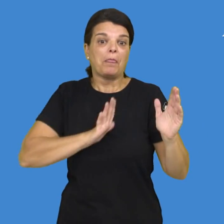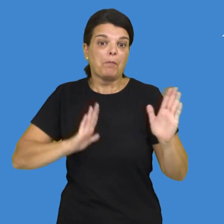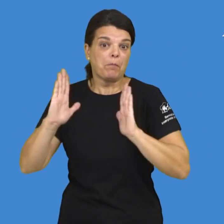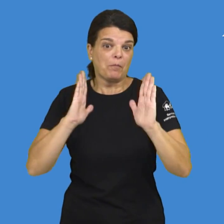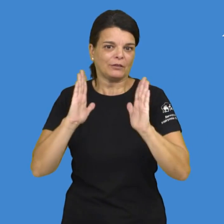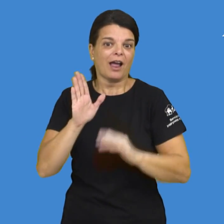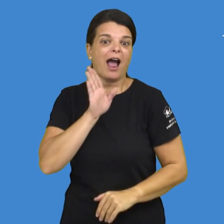época